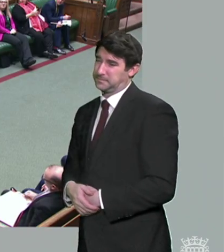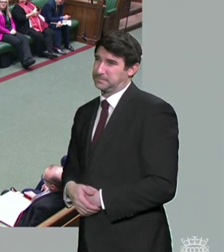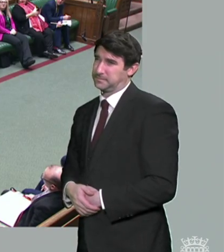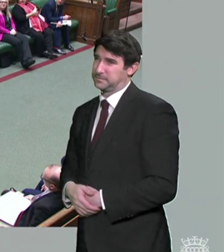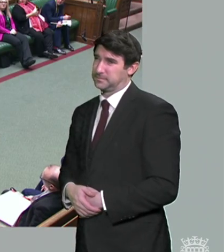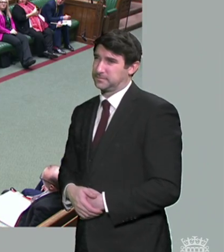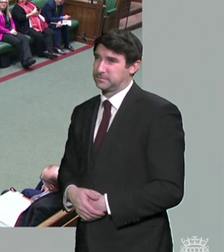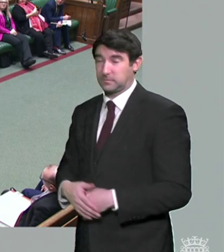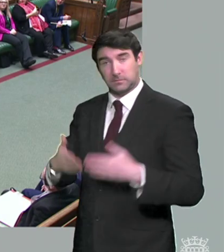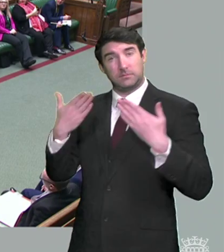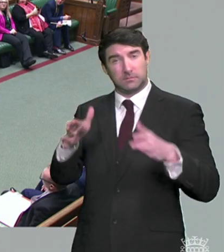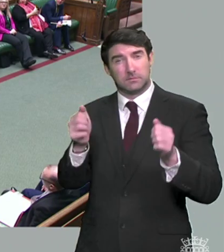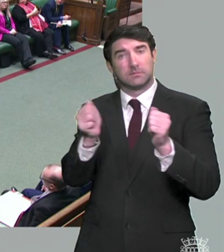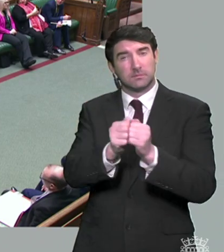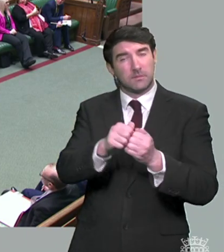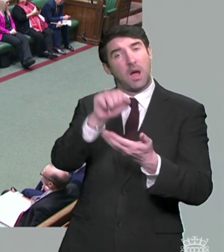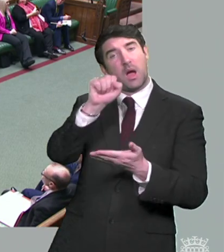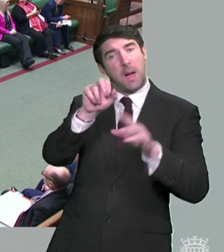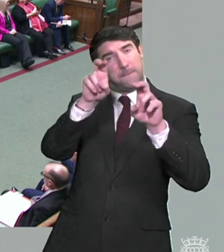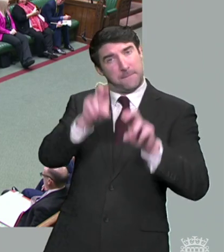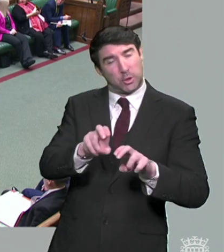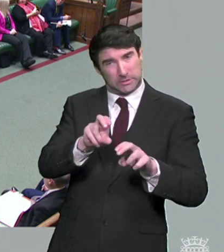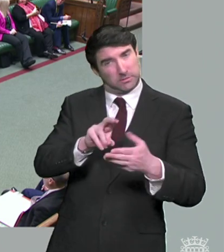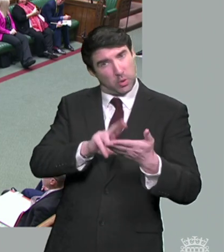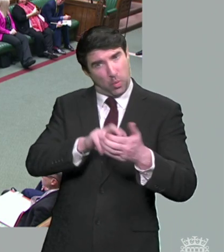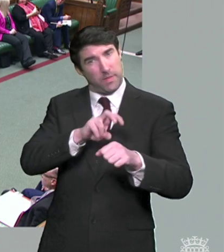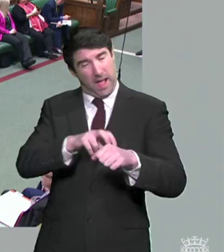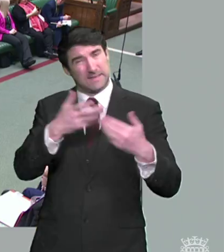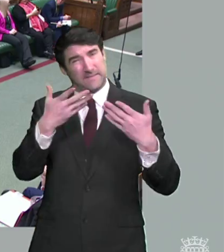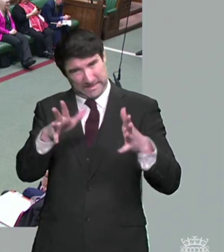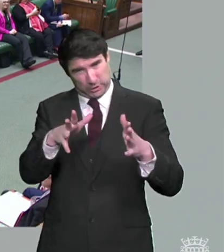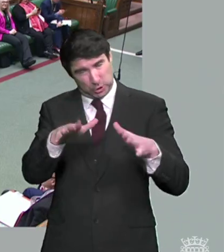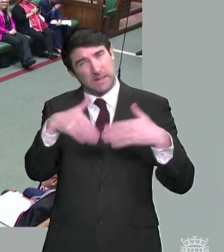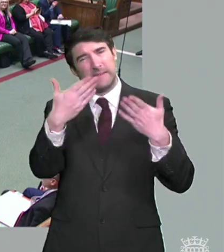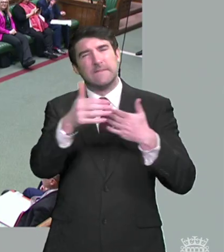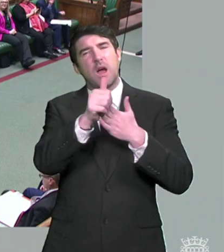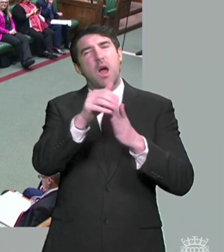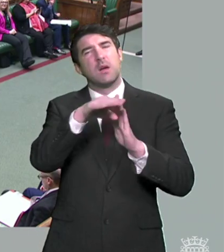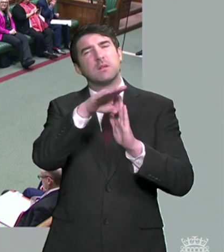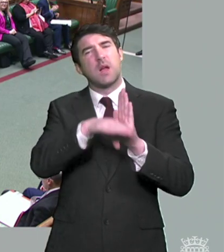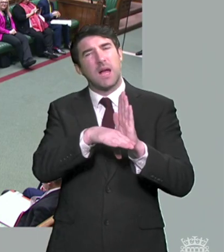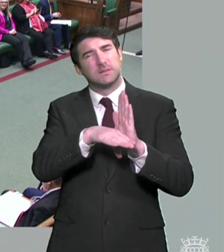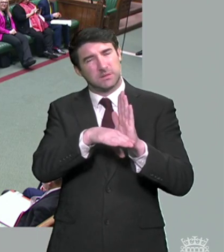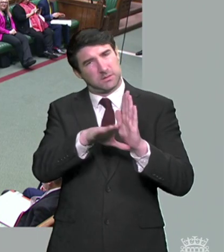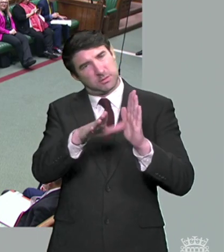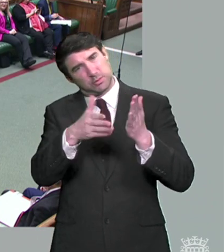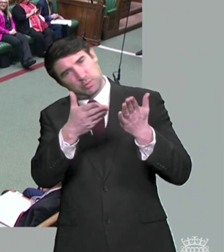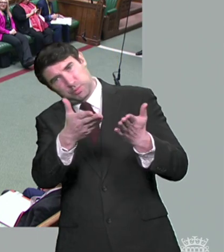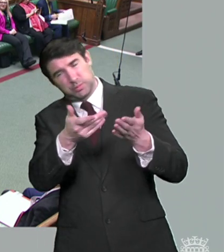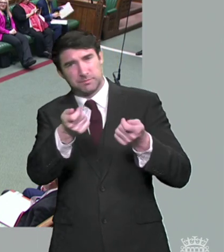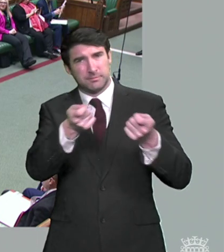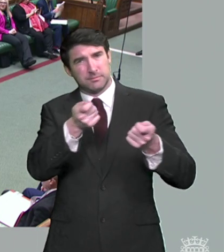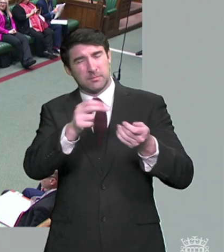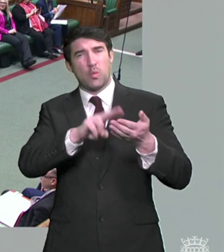We have set a budget for Northern Ireland and we have issued guidance to permanent secretaries to cover the governance gap.